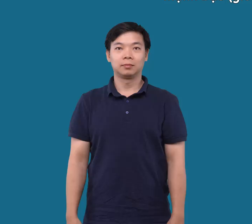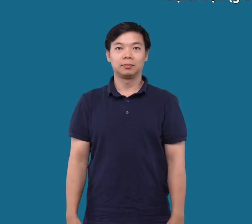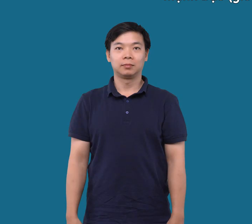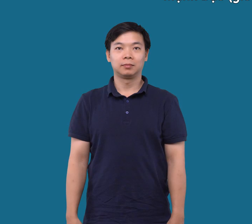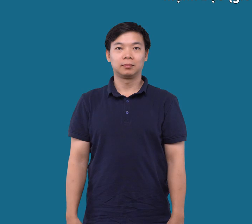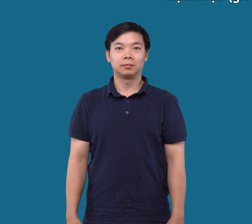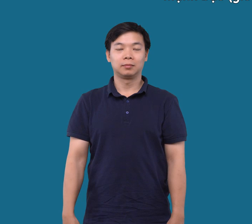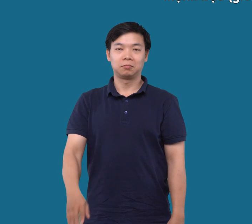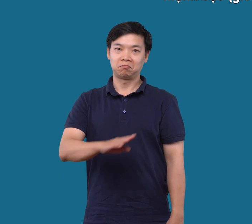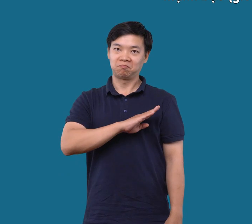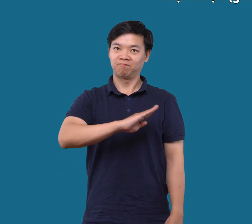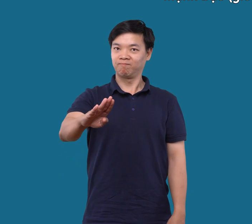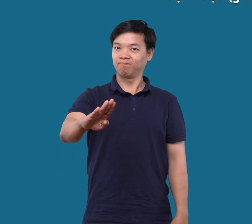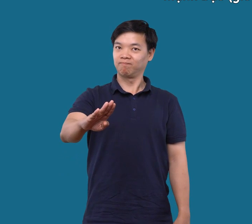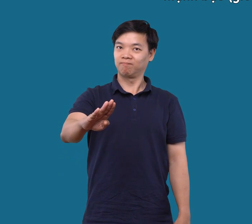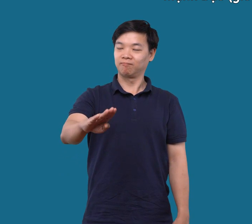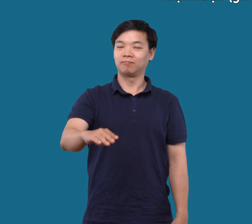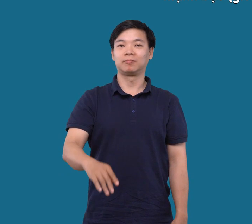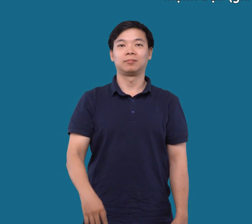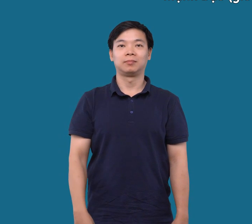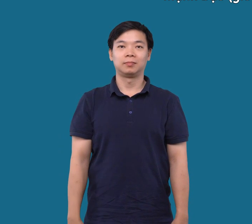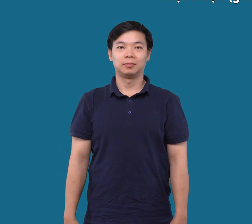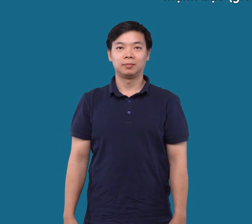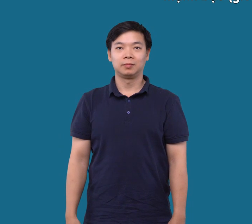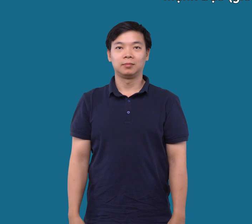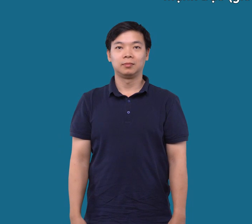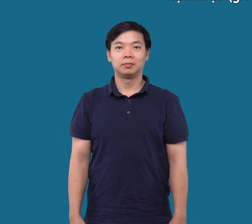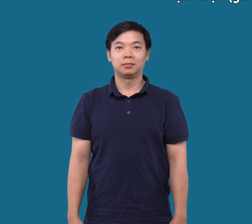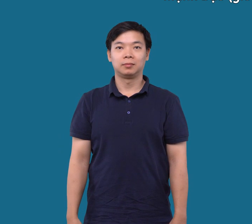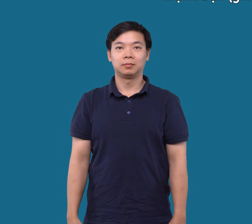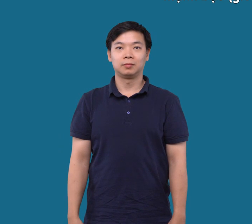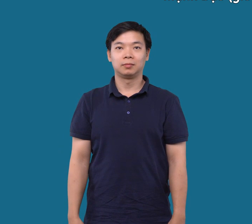mạnh bạo (giống: mạnh dạn)